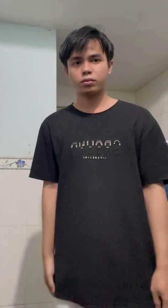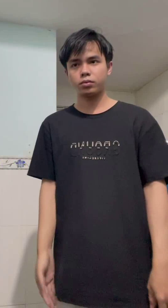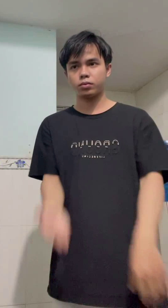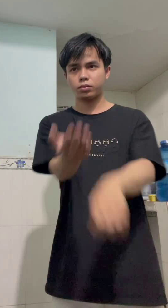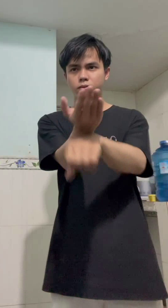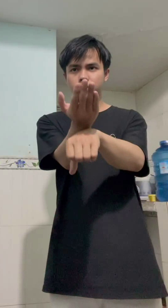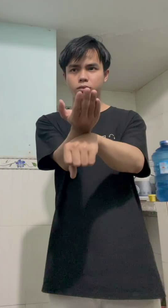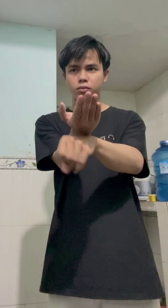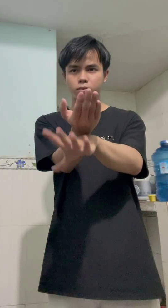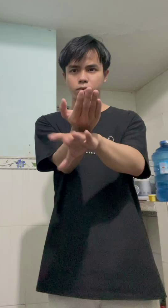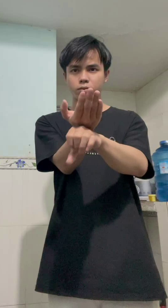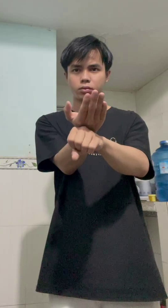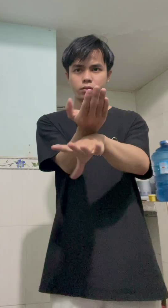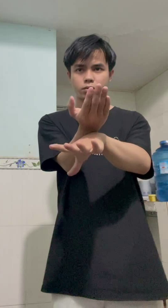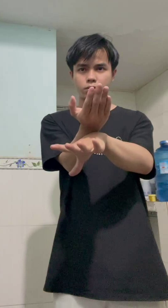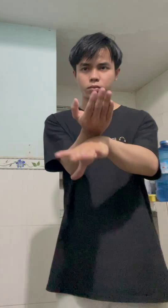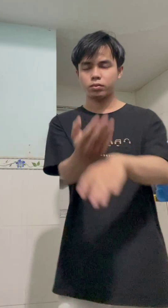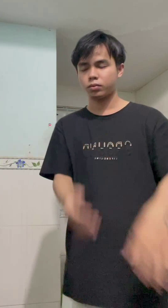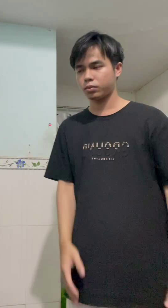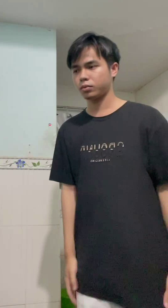ca phe